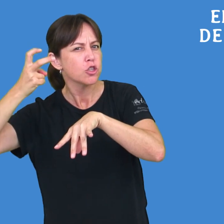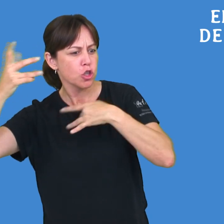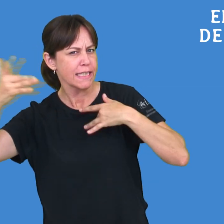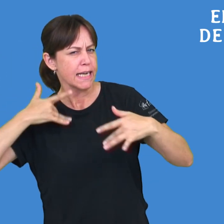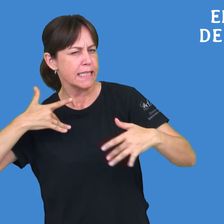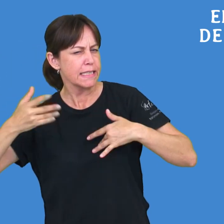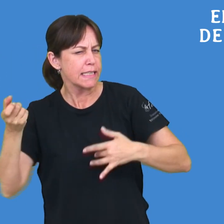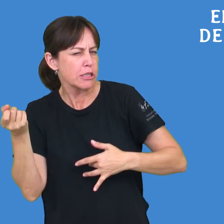síntoma